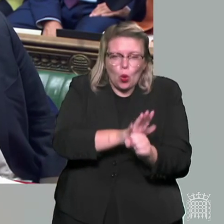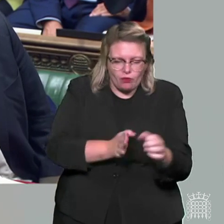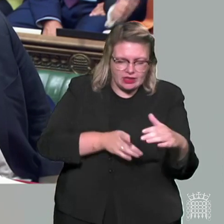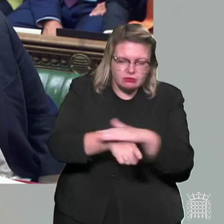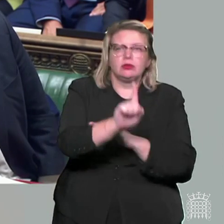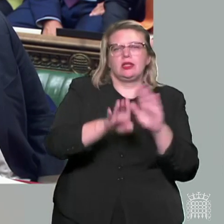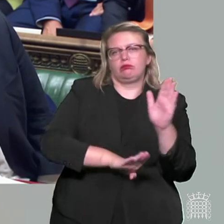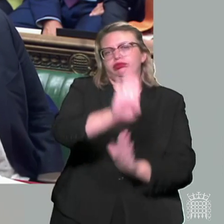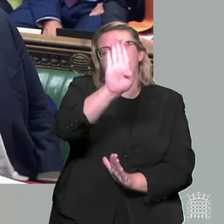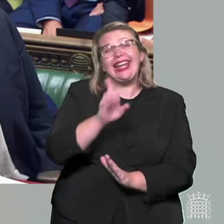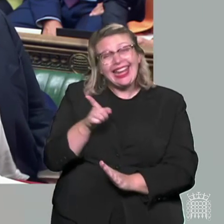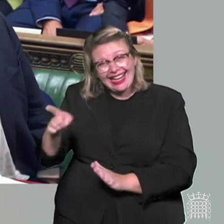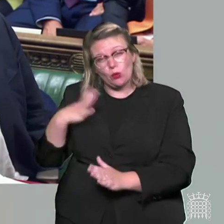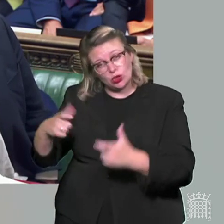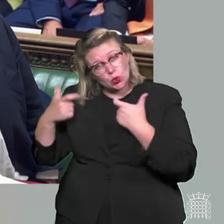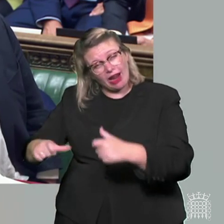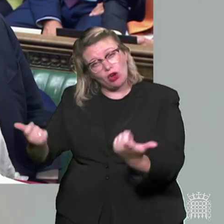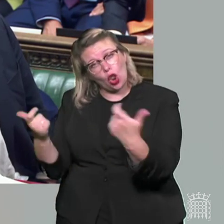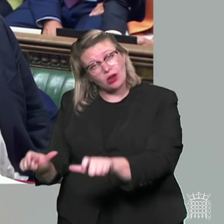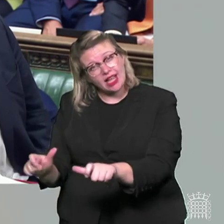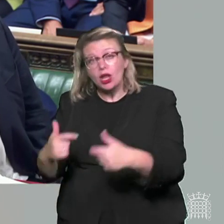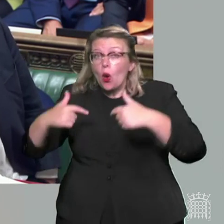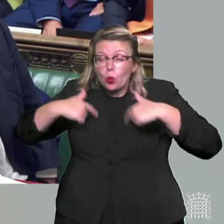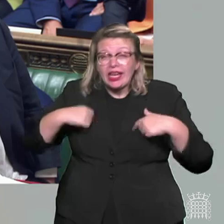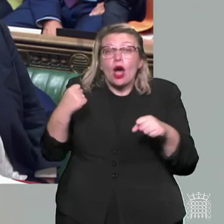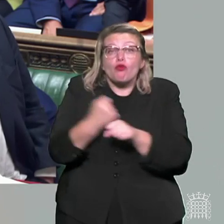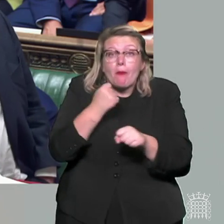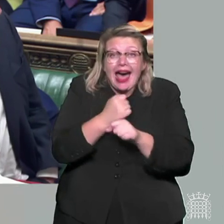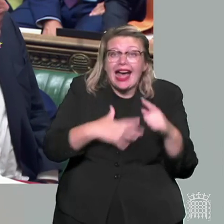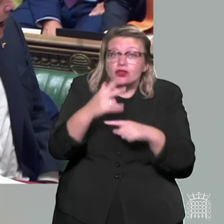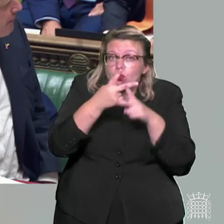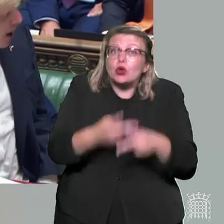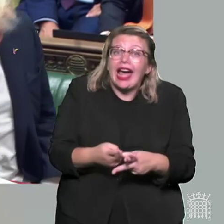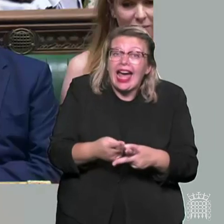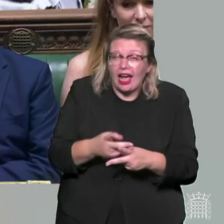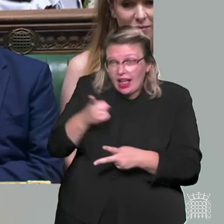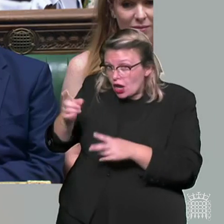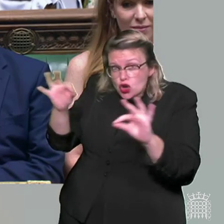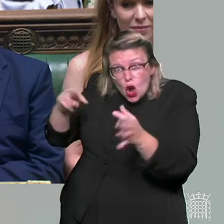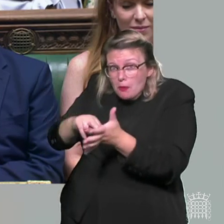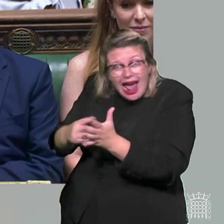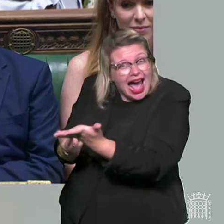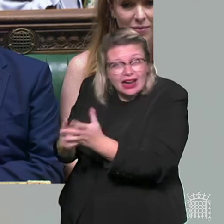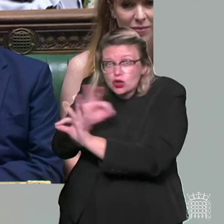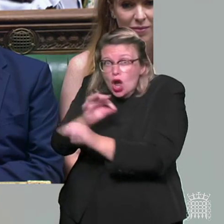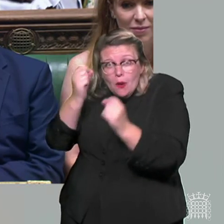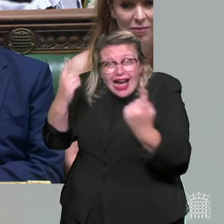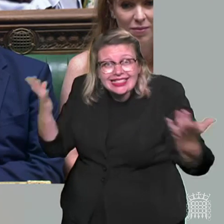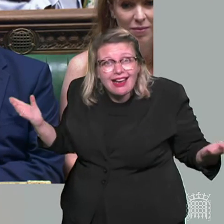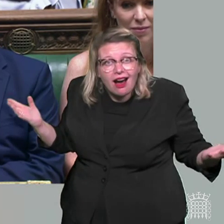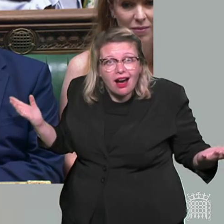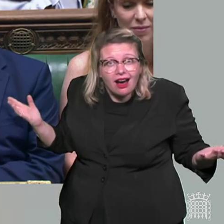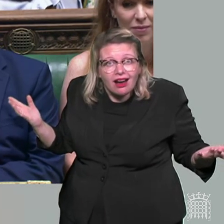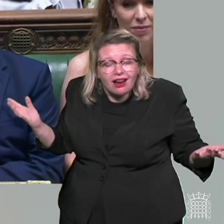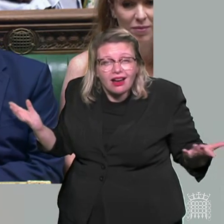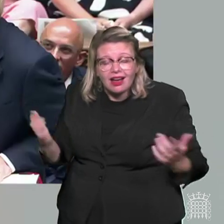We are fixing social care, when the Opposition have no plan and no ideas of their own.